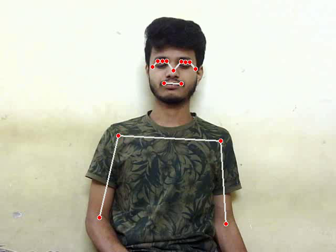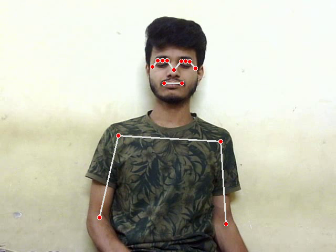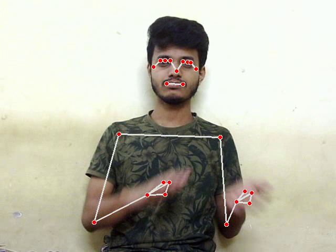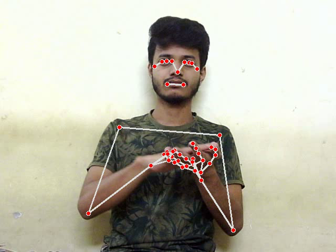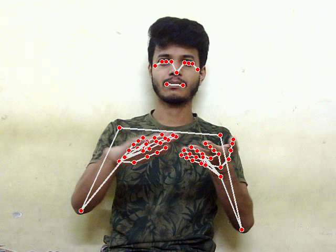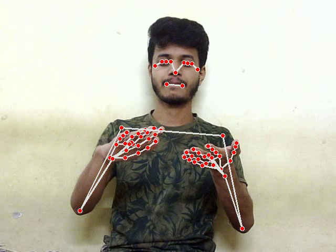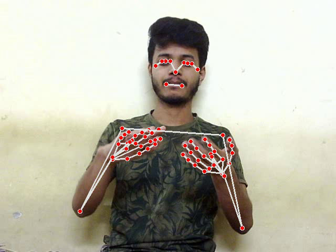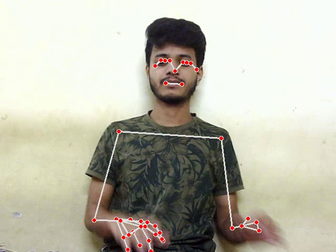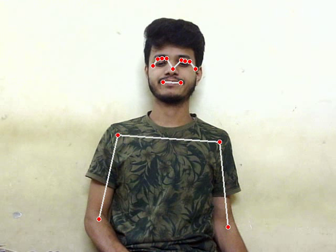nice